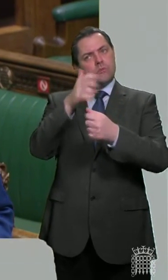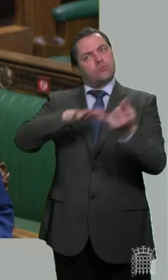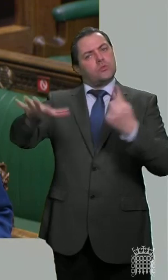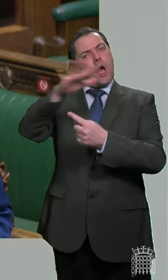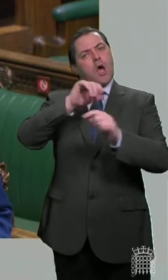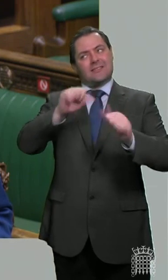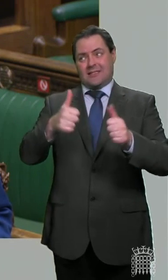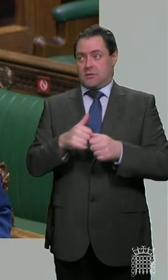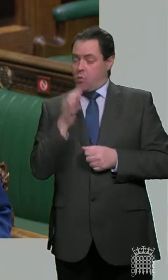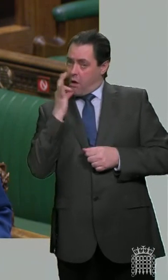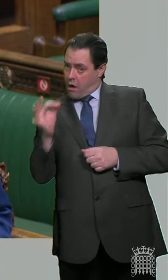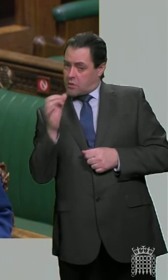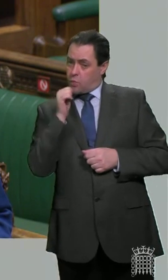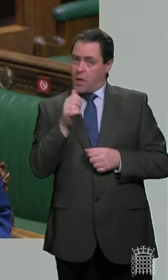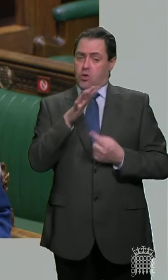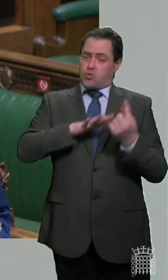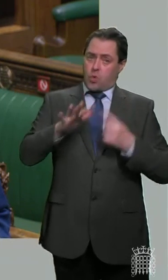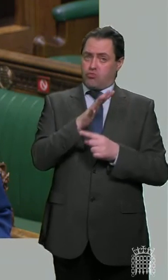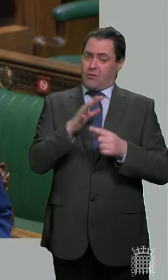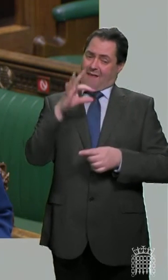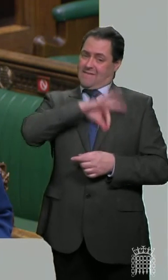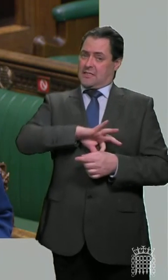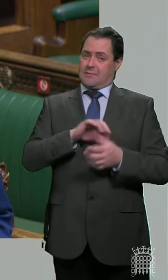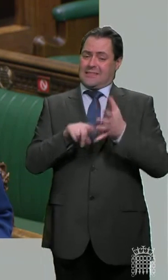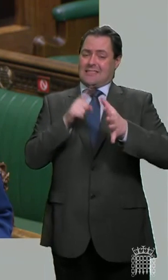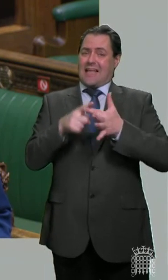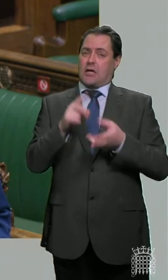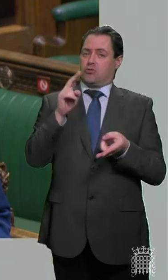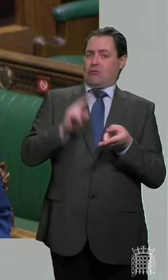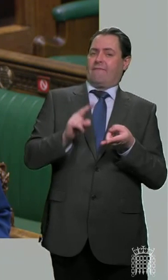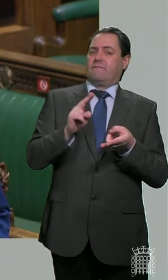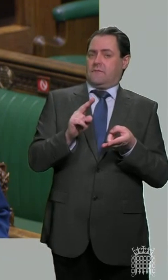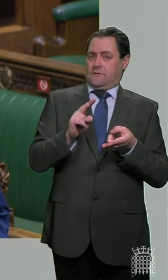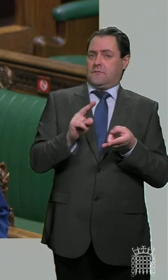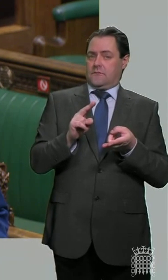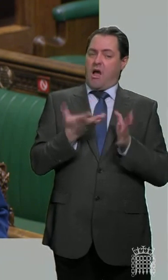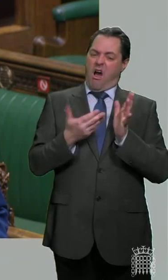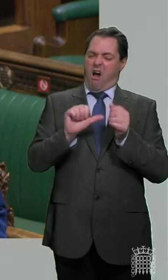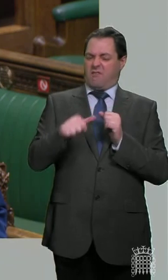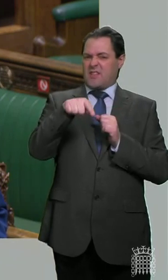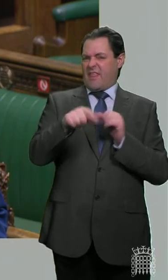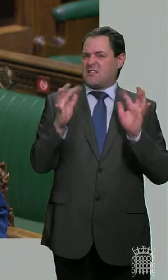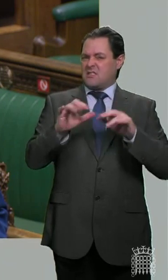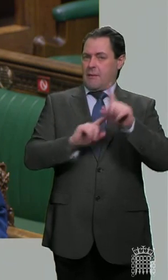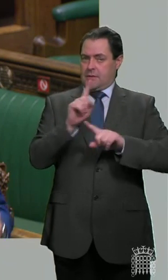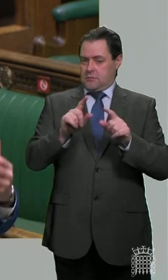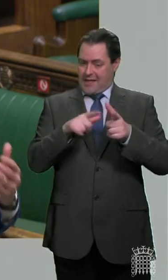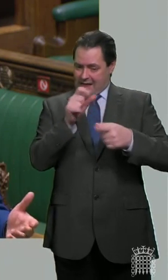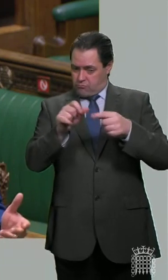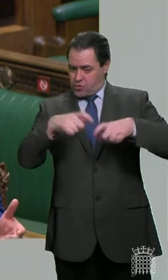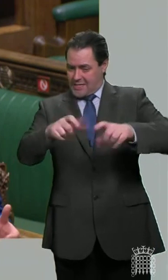Will my right honourable Friend therefore confirm that the social investment tax relief, which was launched after that summit, will continue beyond April?